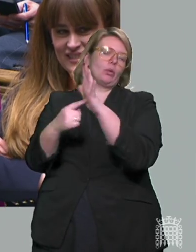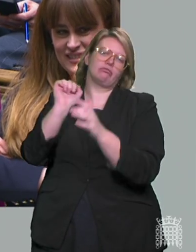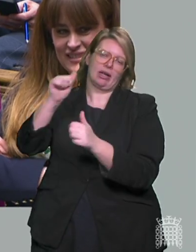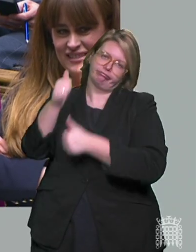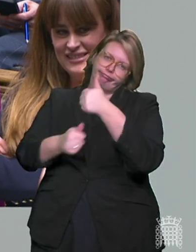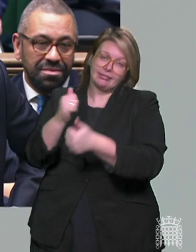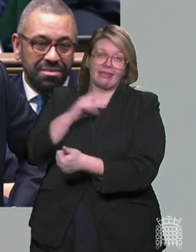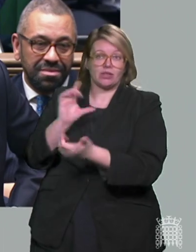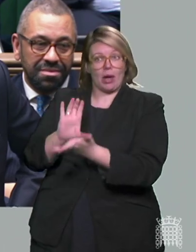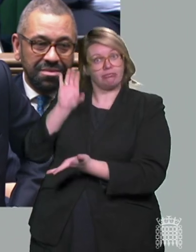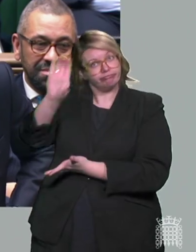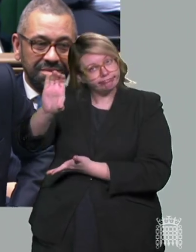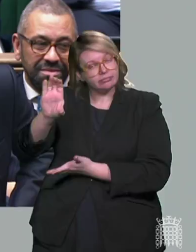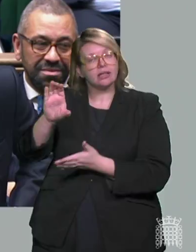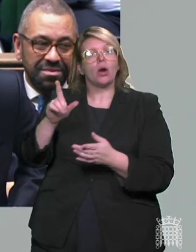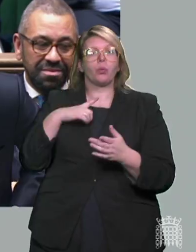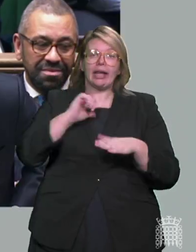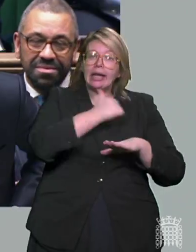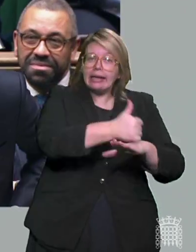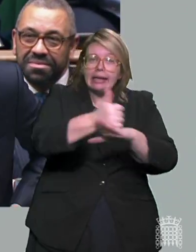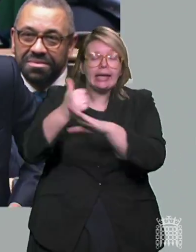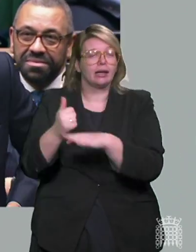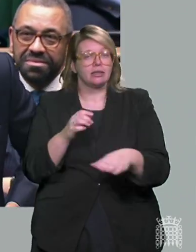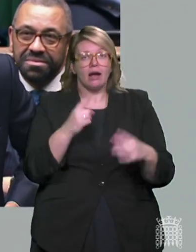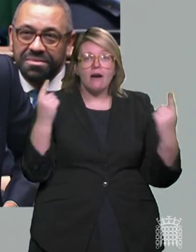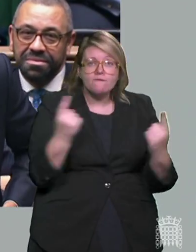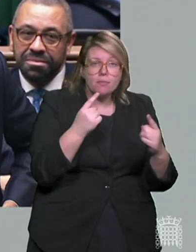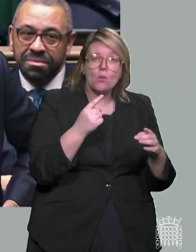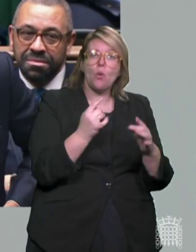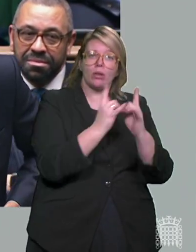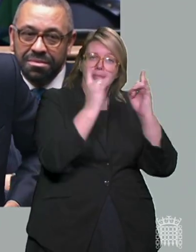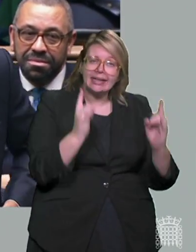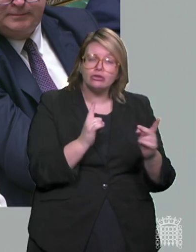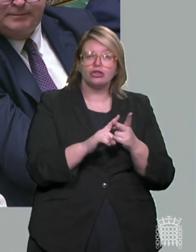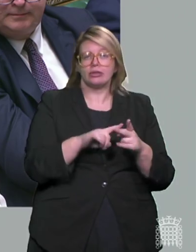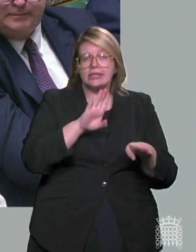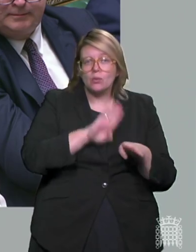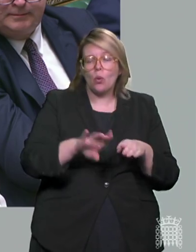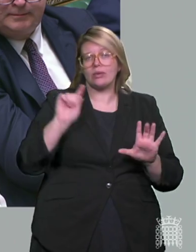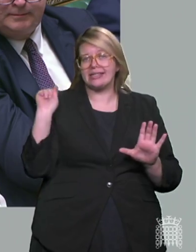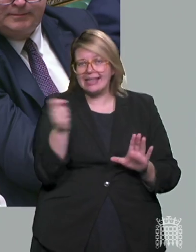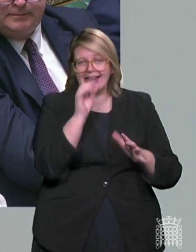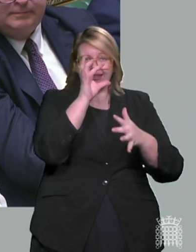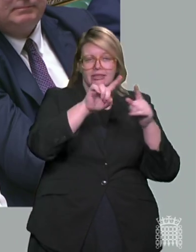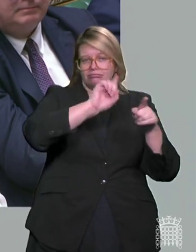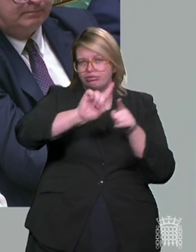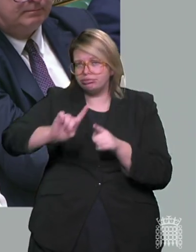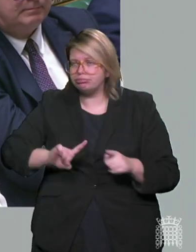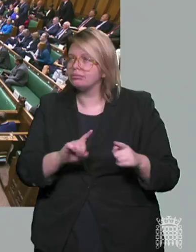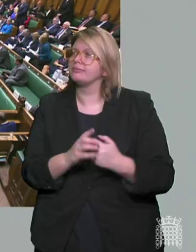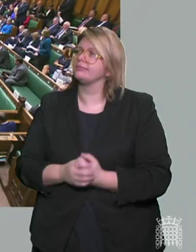That is why we are investing in football pitches, tennis courts and youth facilities right up and down the country, and I am glad that my honourable Friend’s constituents are benefiting.